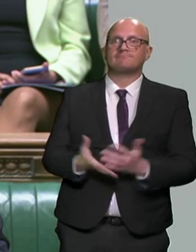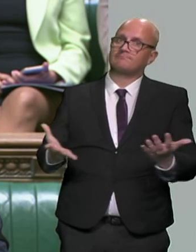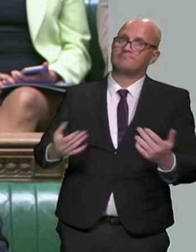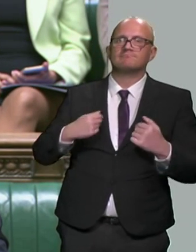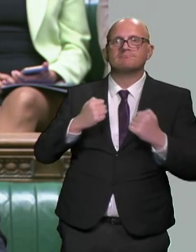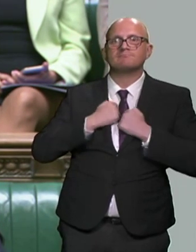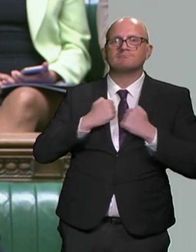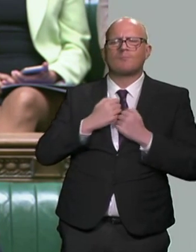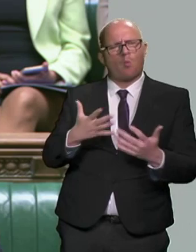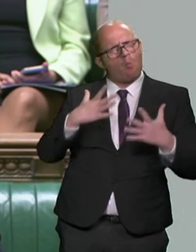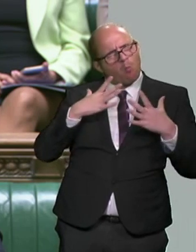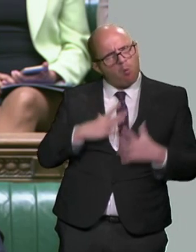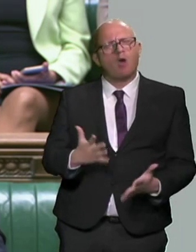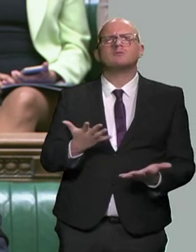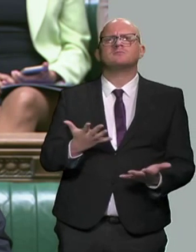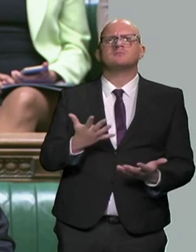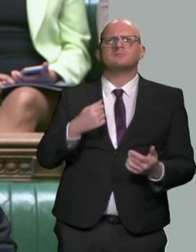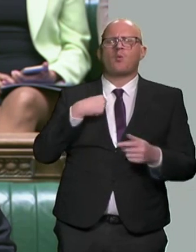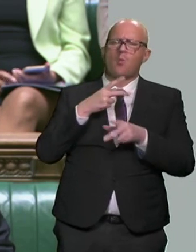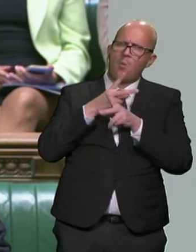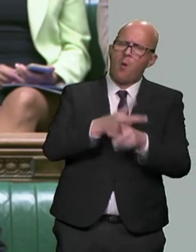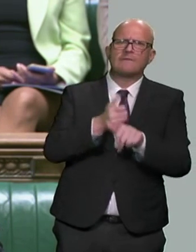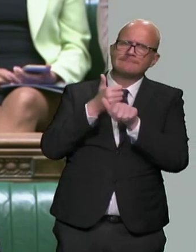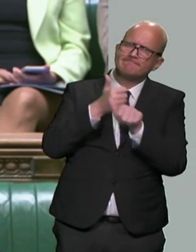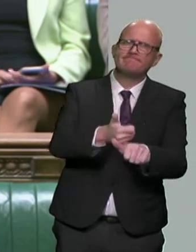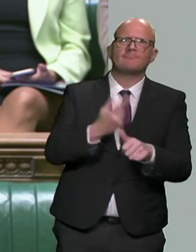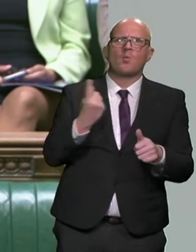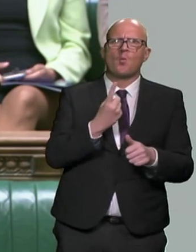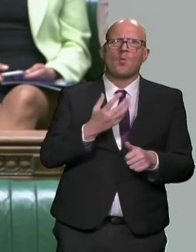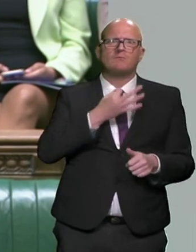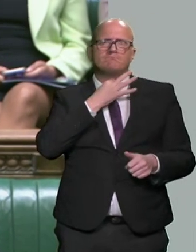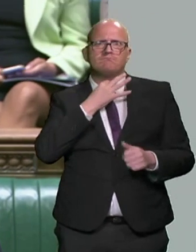I always want to make sure that we look after the most vulnerable in our society.